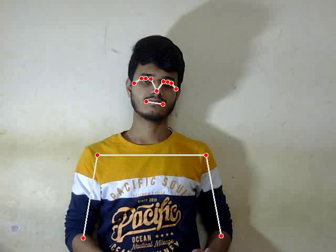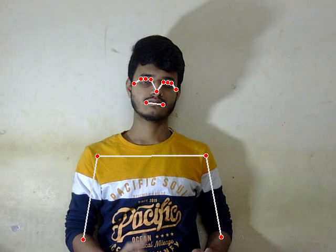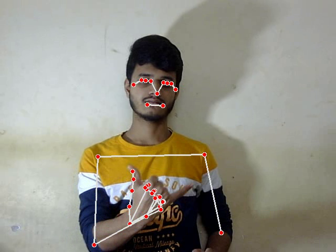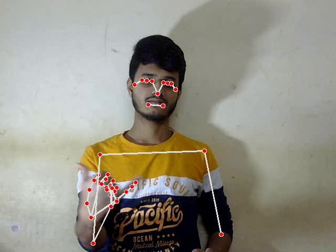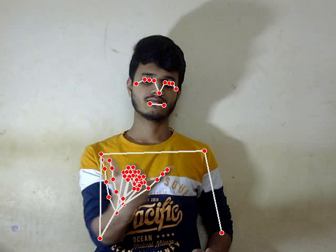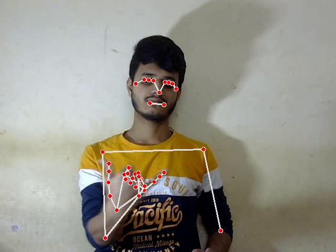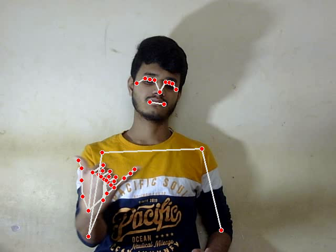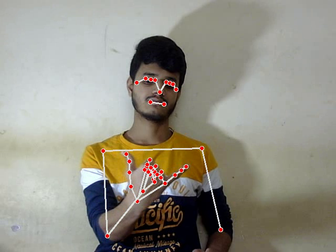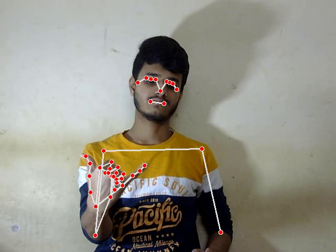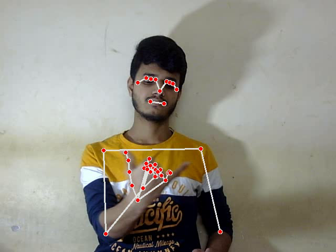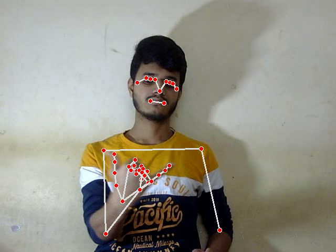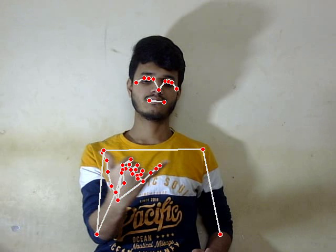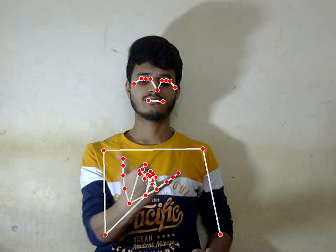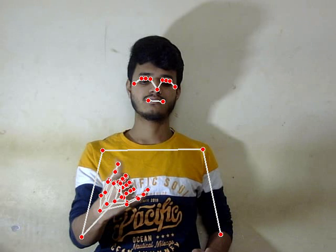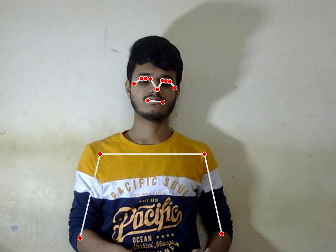same